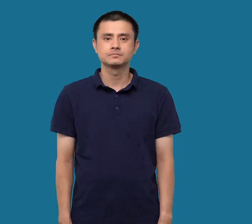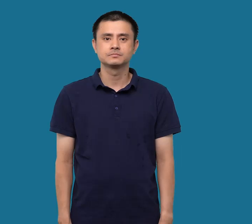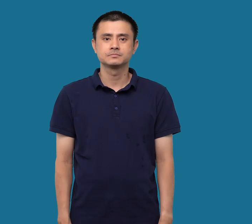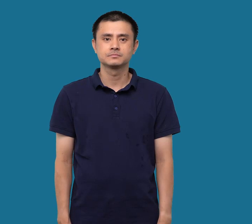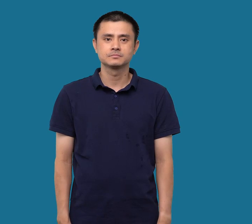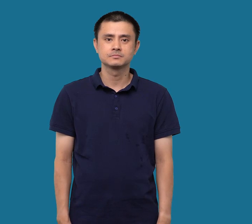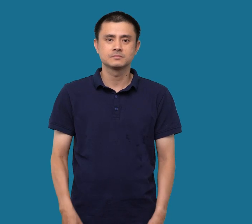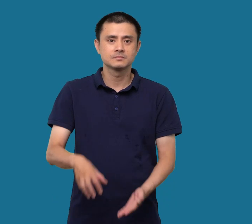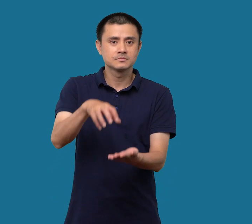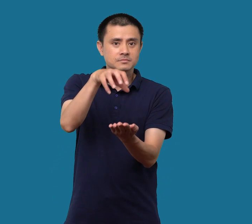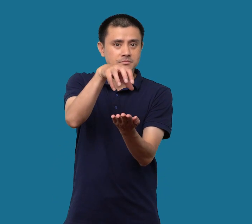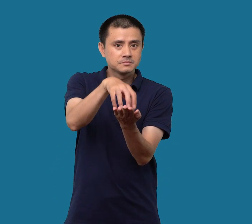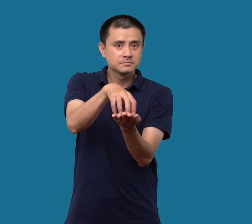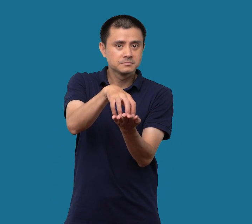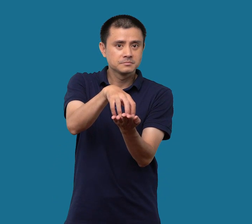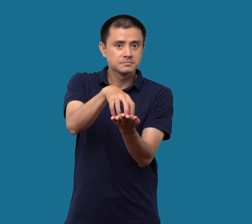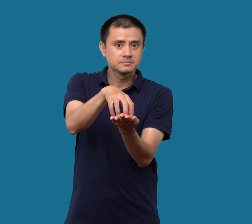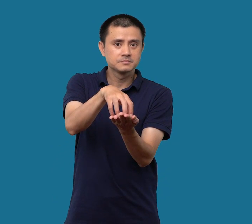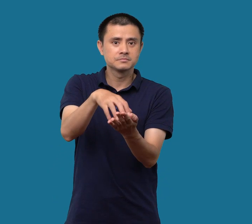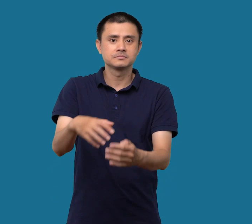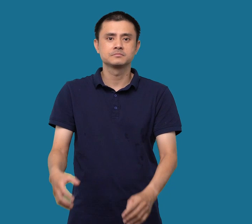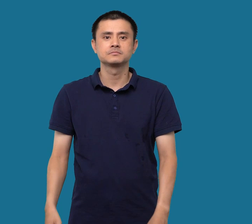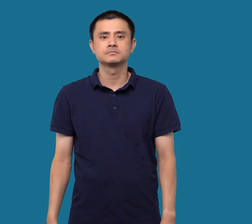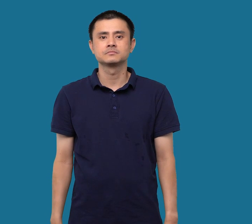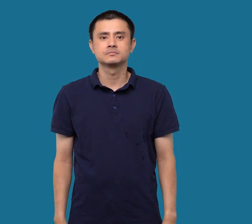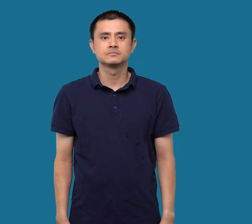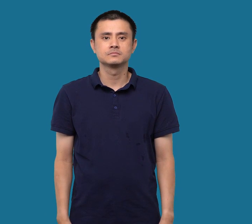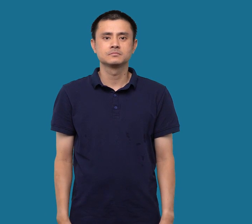hải đảo